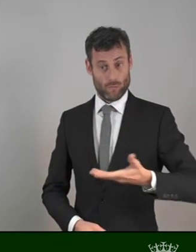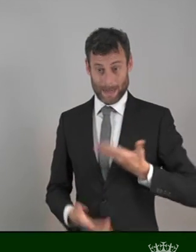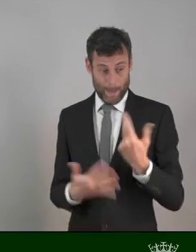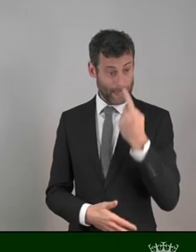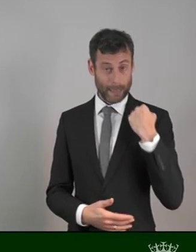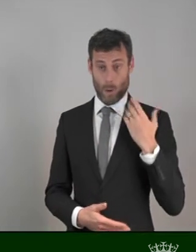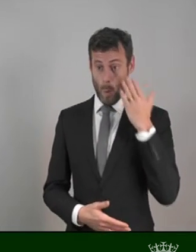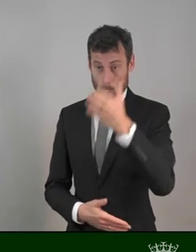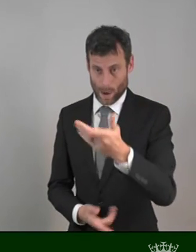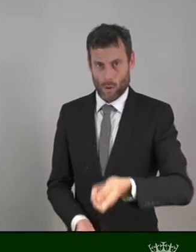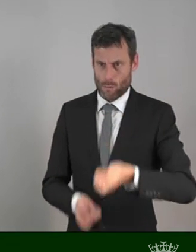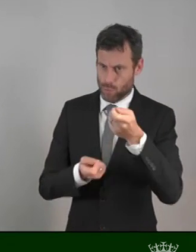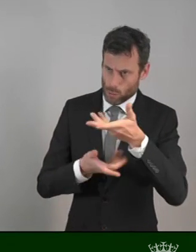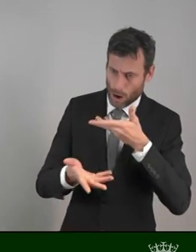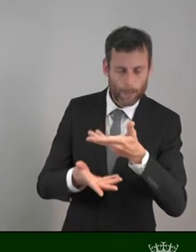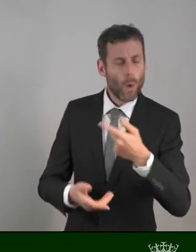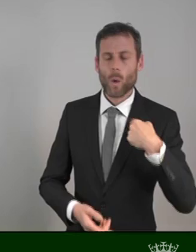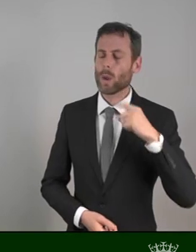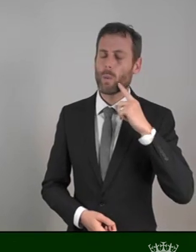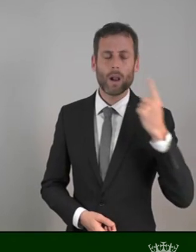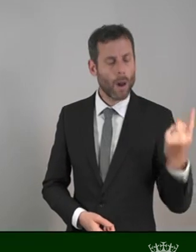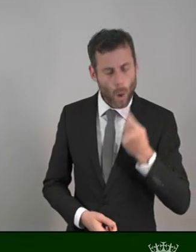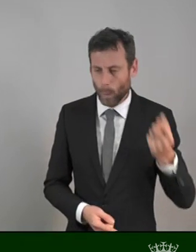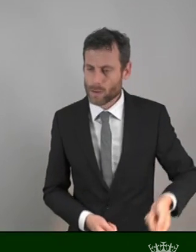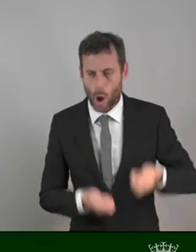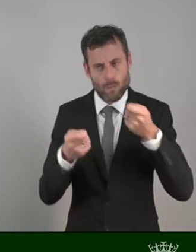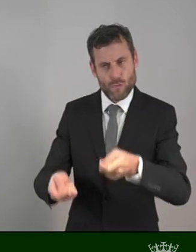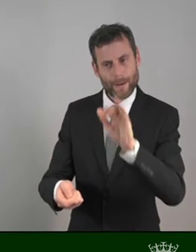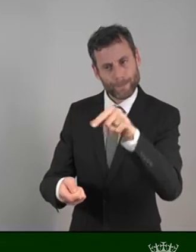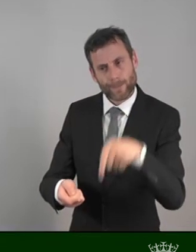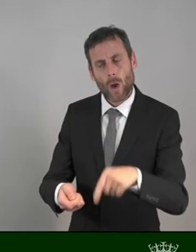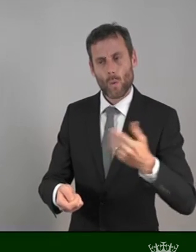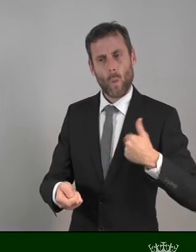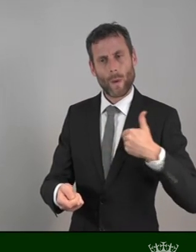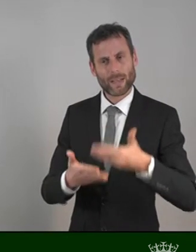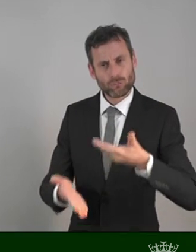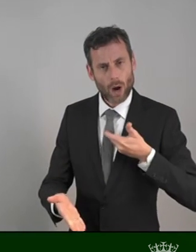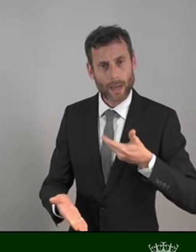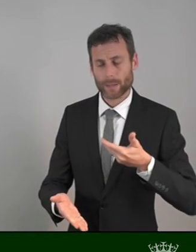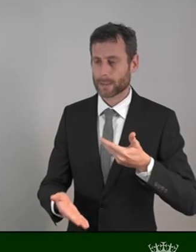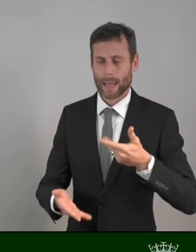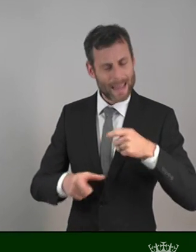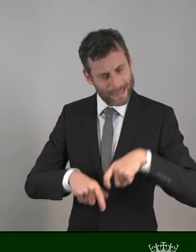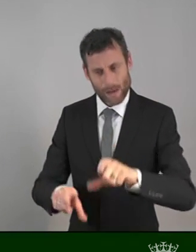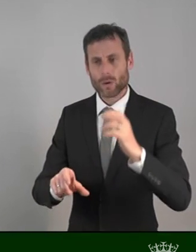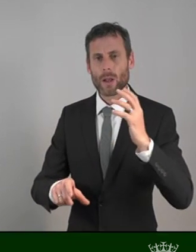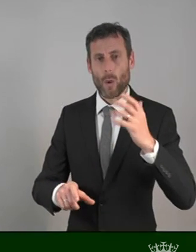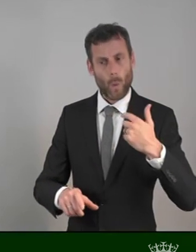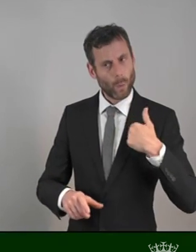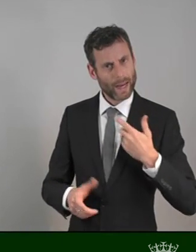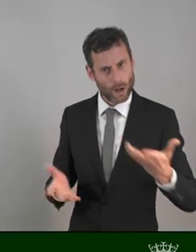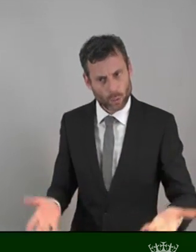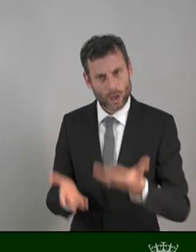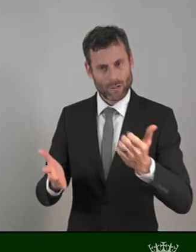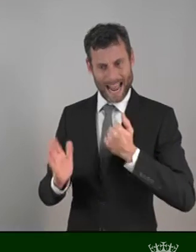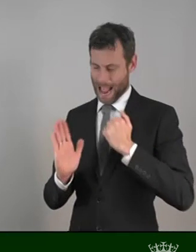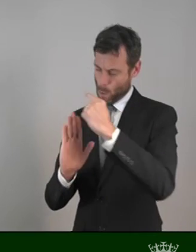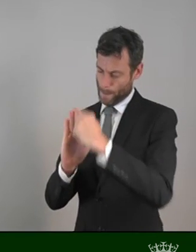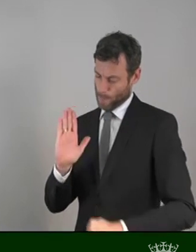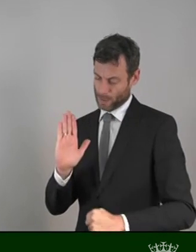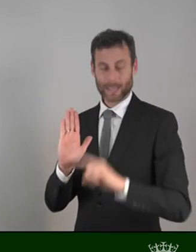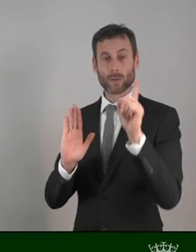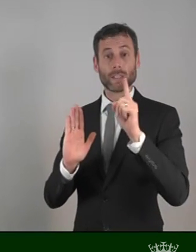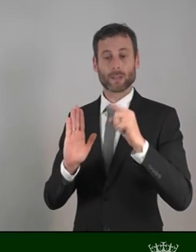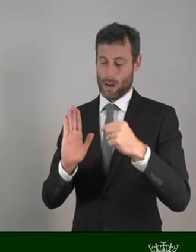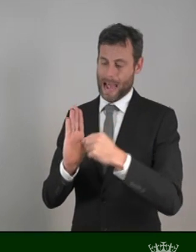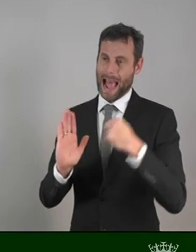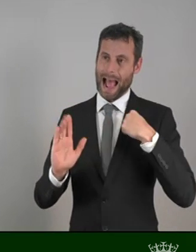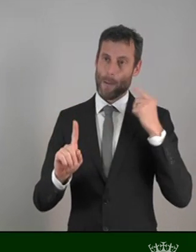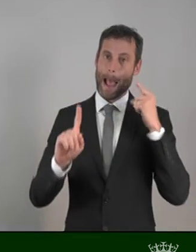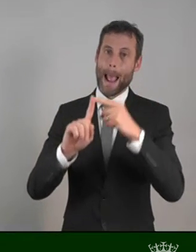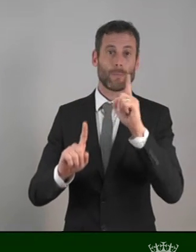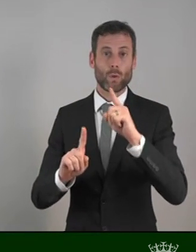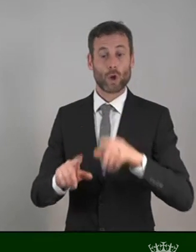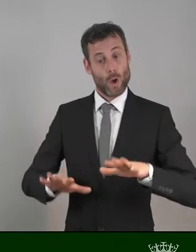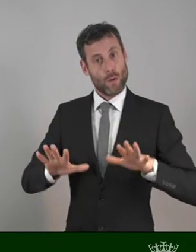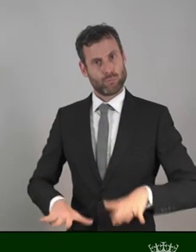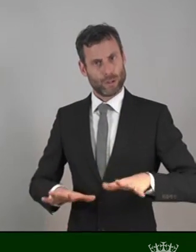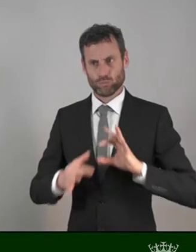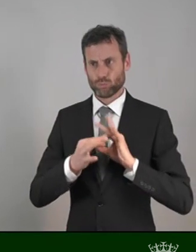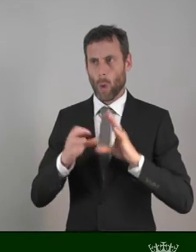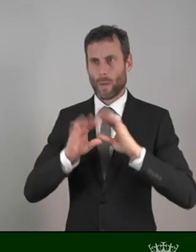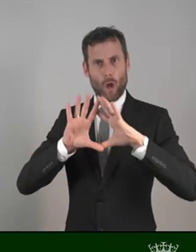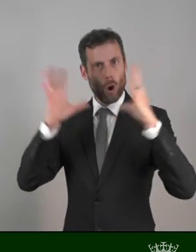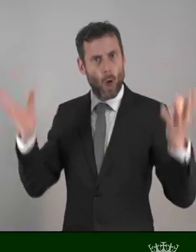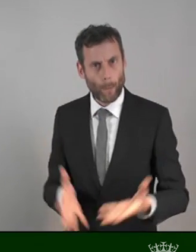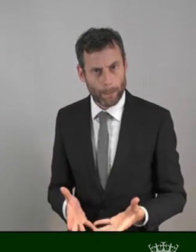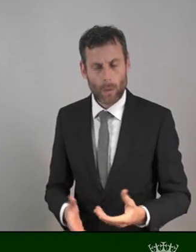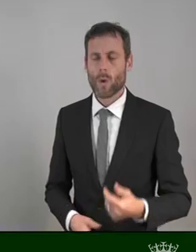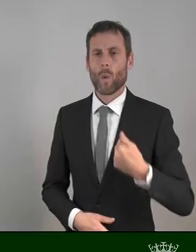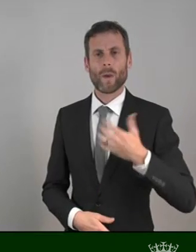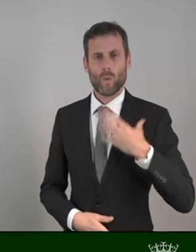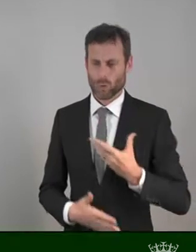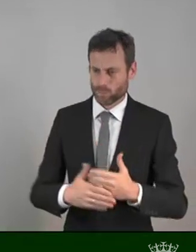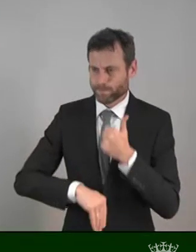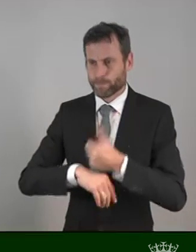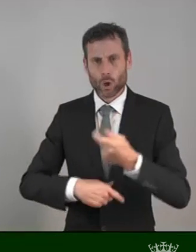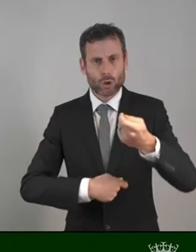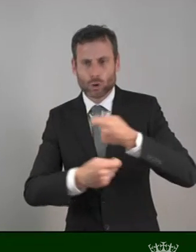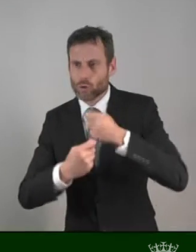We will continue to do that, and we will do that ever more vigorously and ever more energetically as we pursue our policy of a global Britain doing free trade deals around the world, which will give us the leverage to make exactly these points.